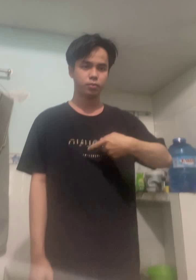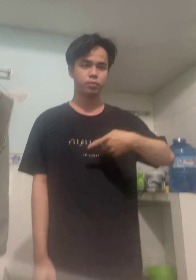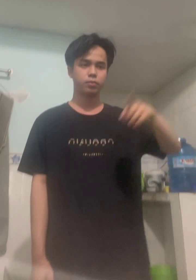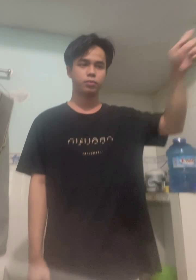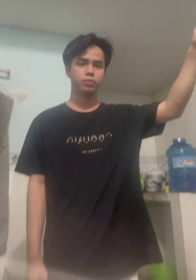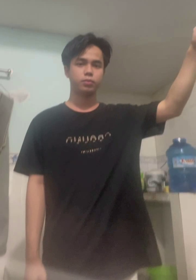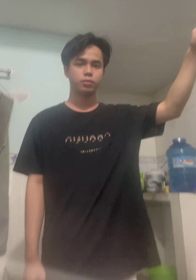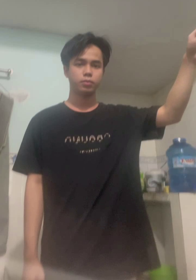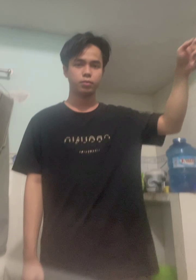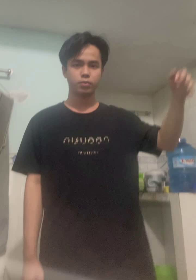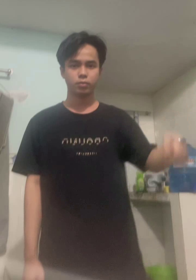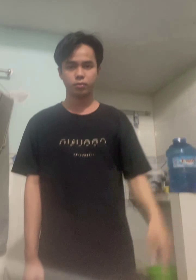di